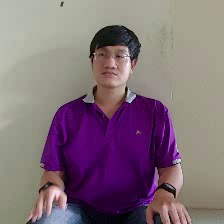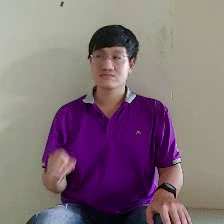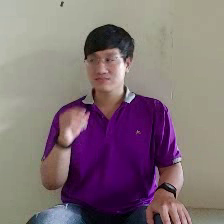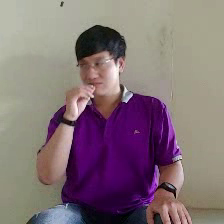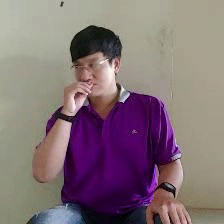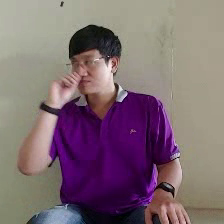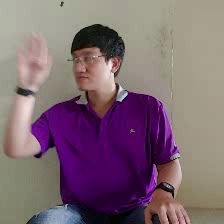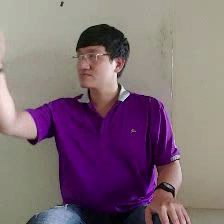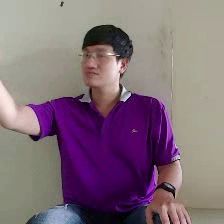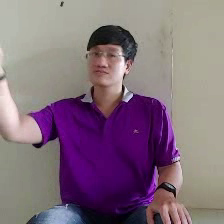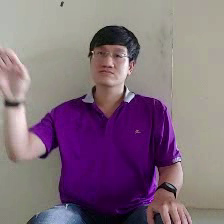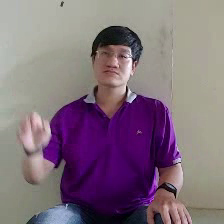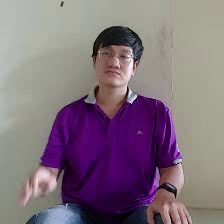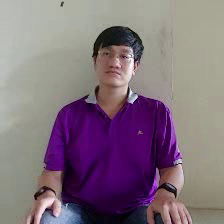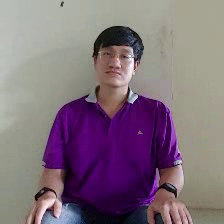Khai báo